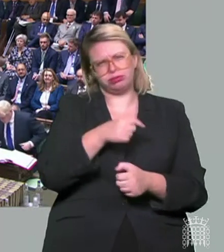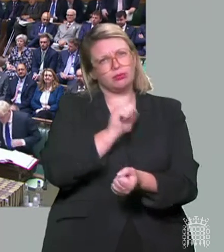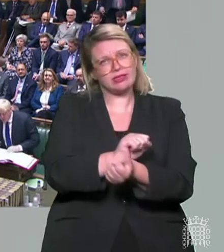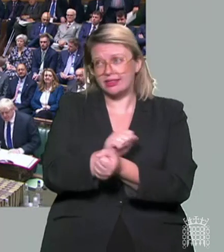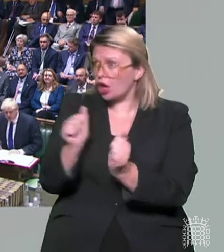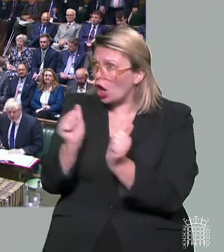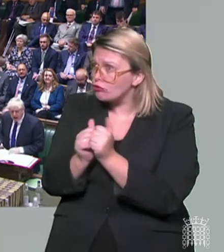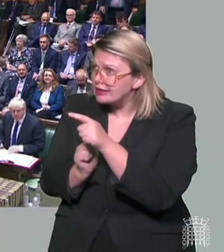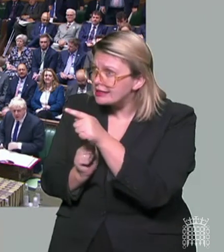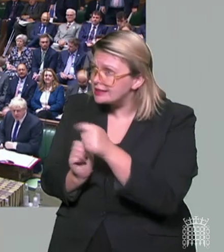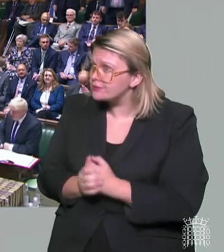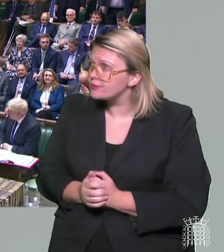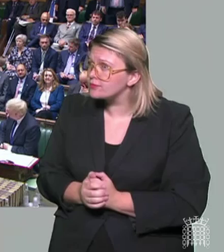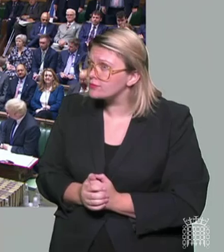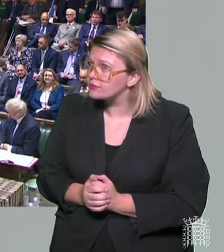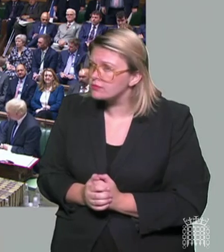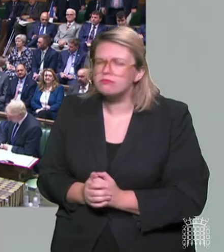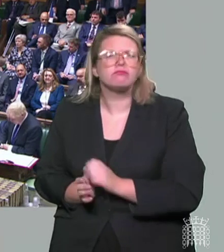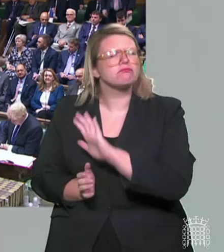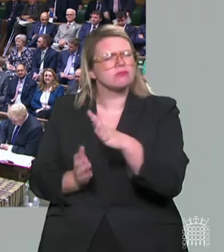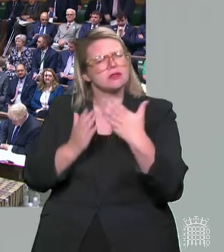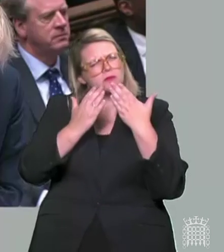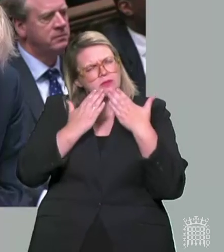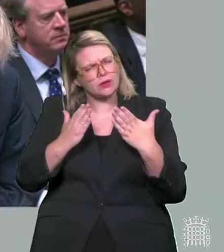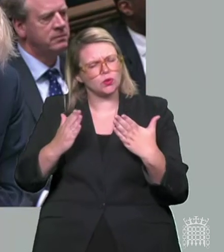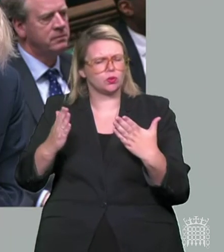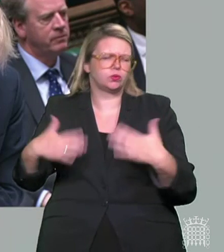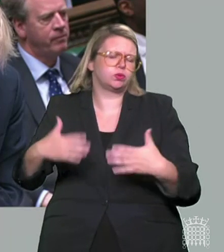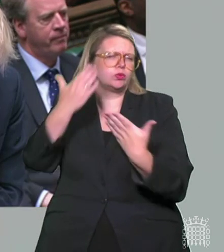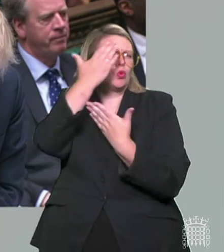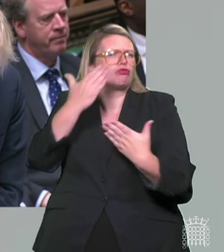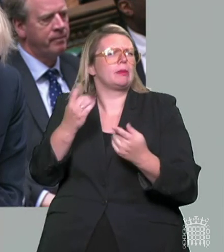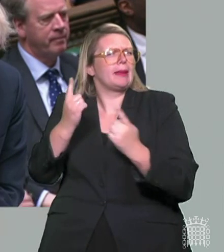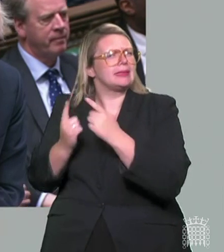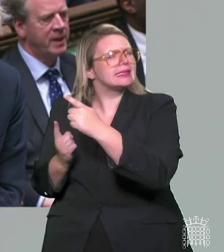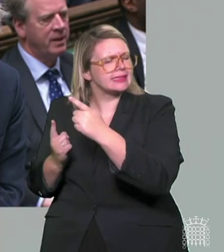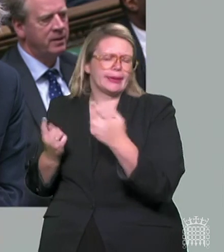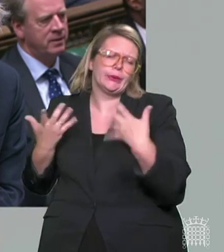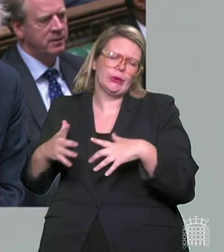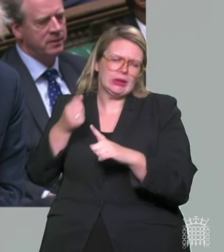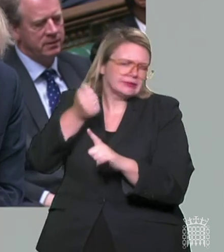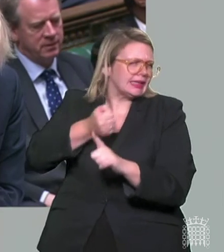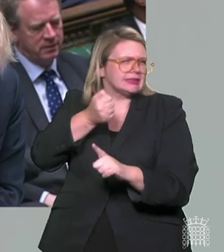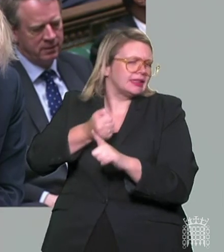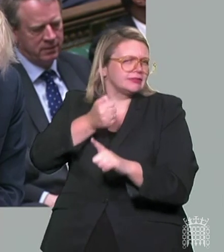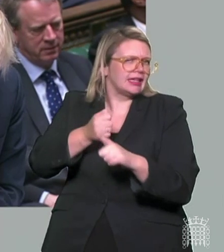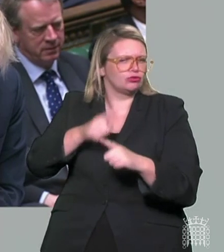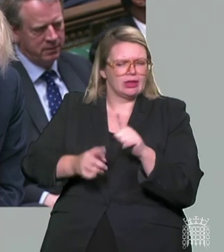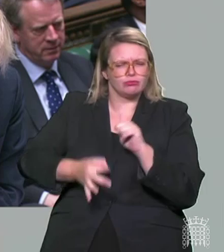I thank my honourable Friend for what he is doing to campaign for tougher sentences and against knife crime in Milton Keynes.